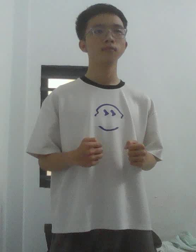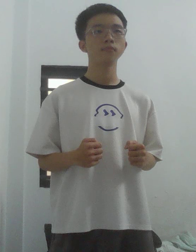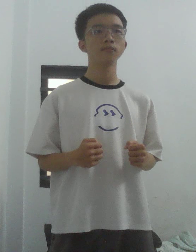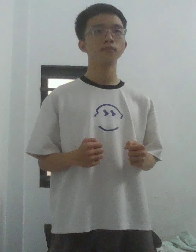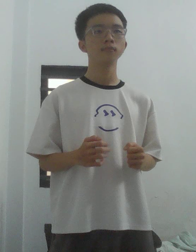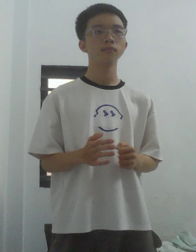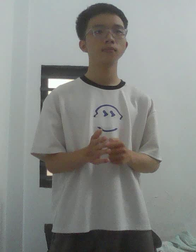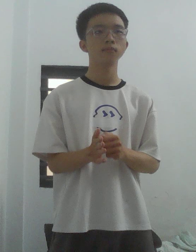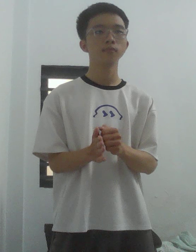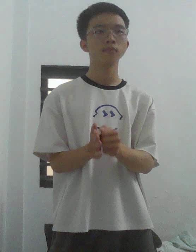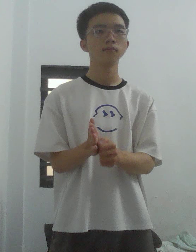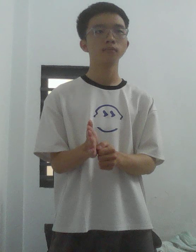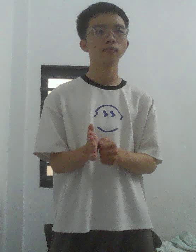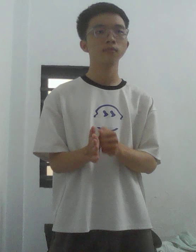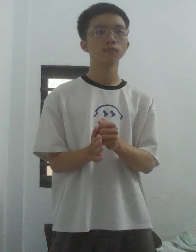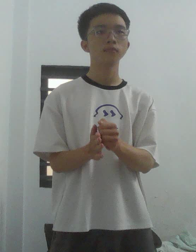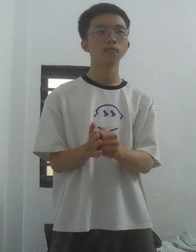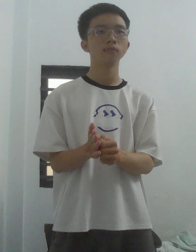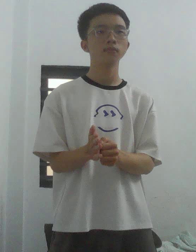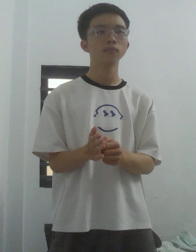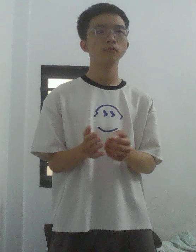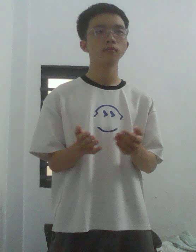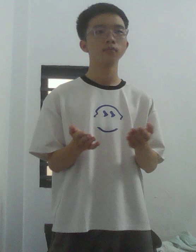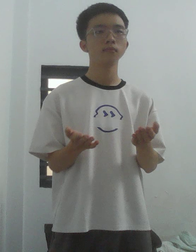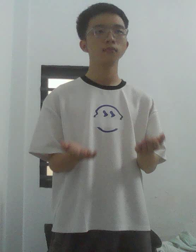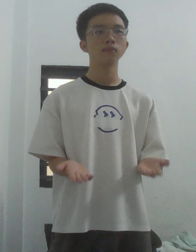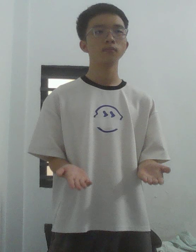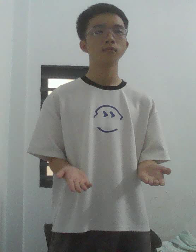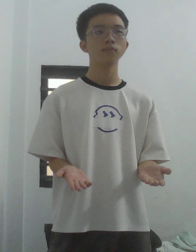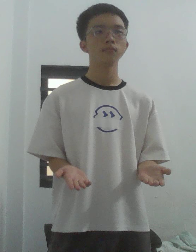thang nay